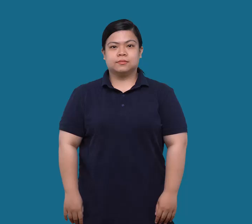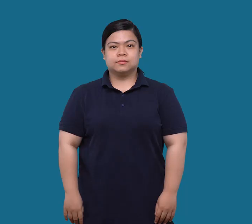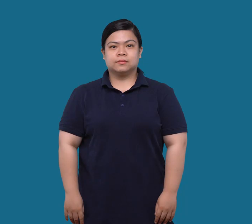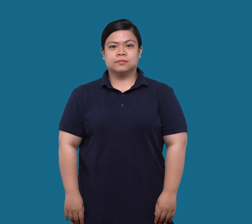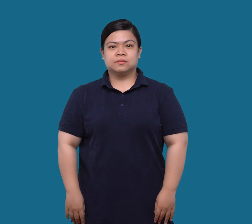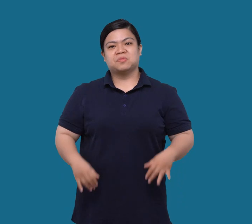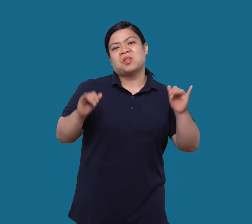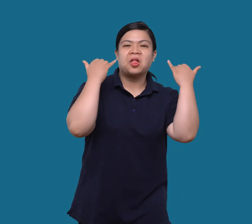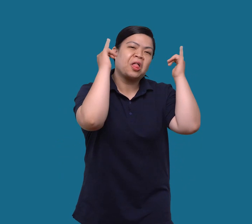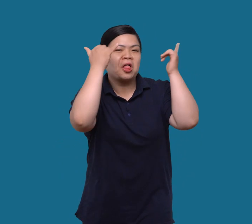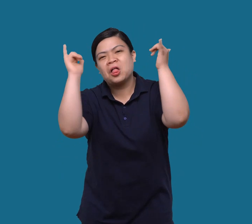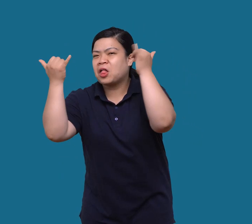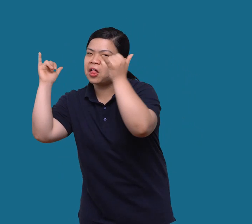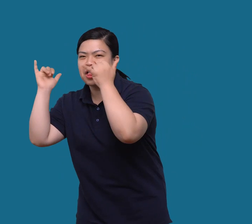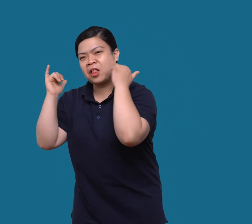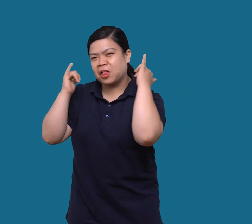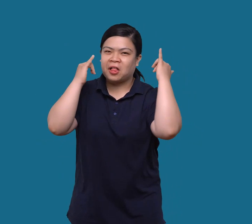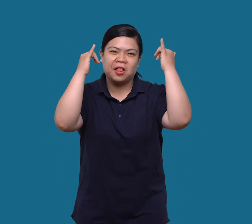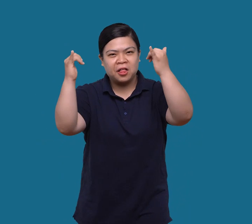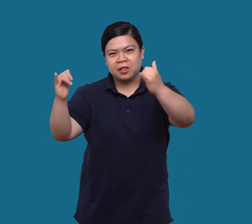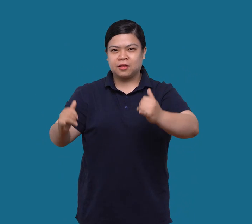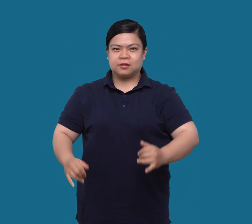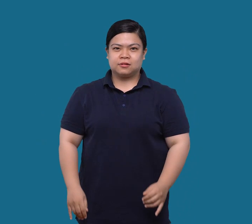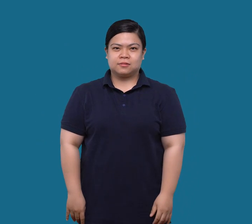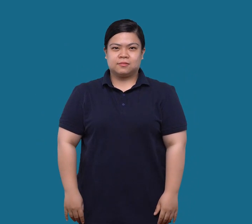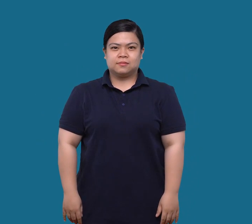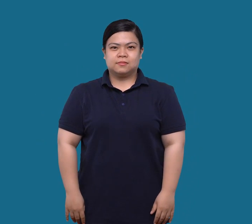ham chơi